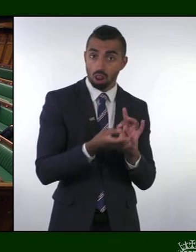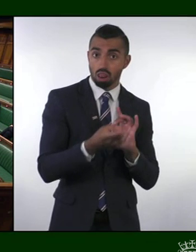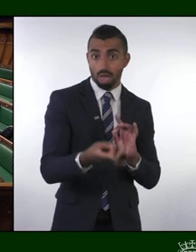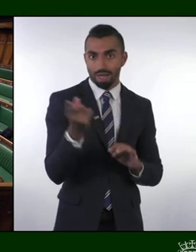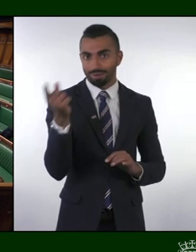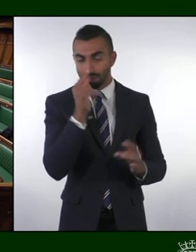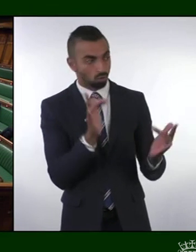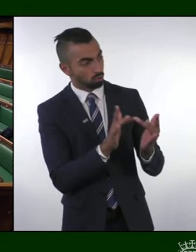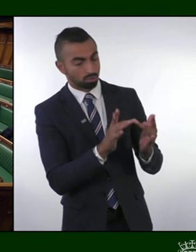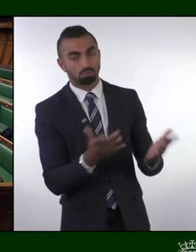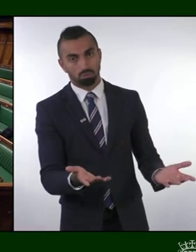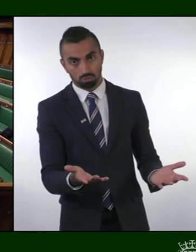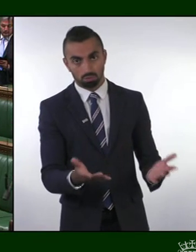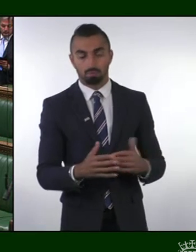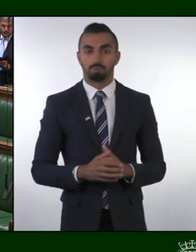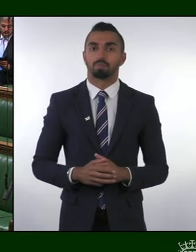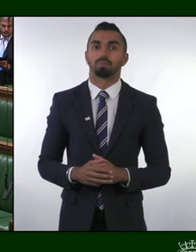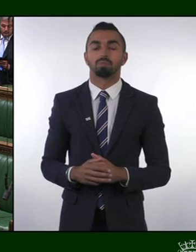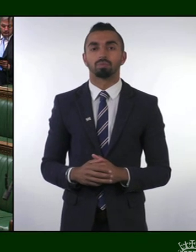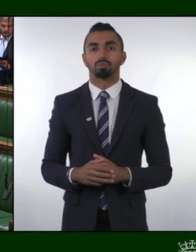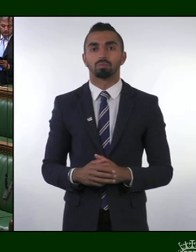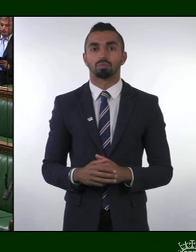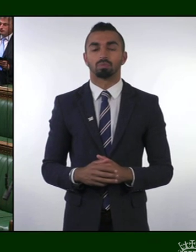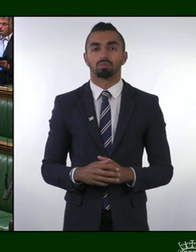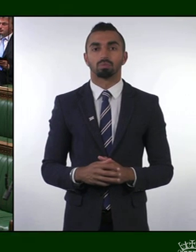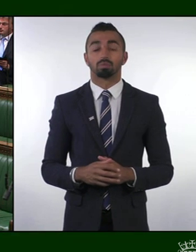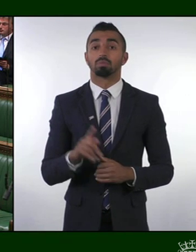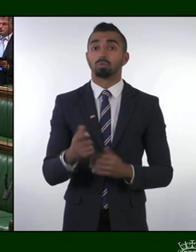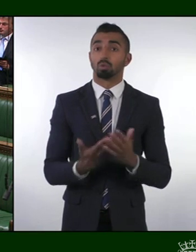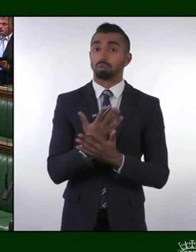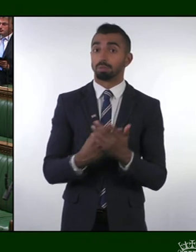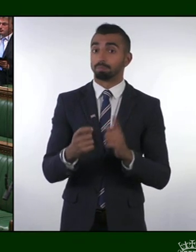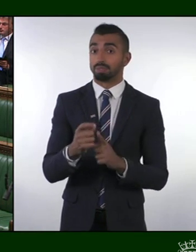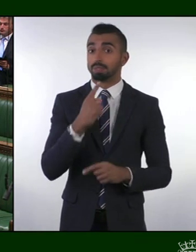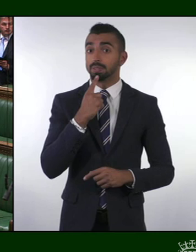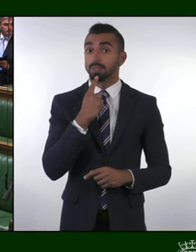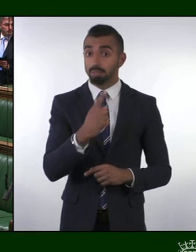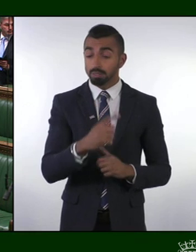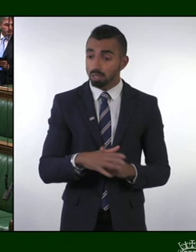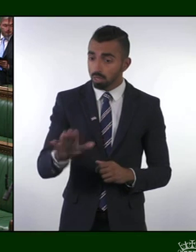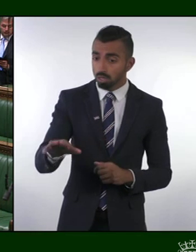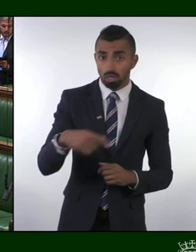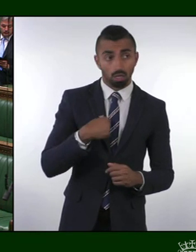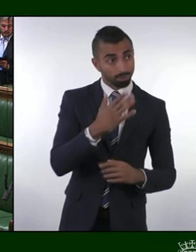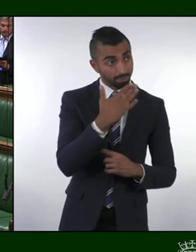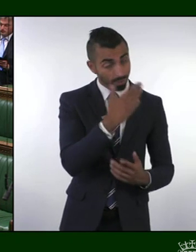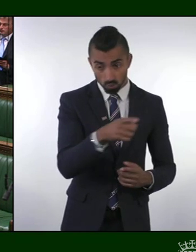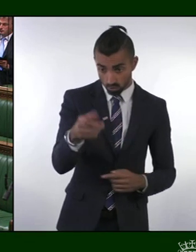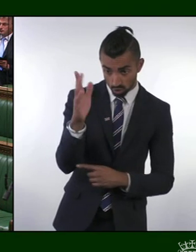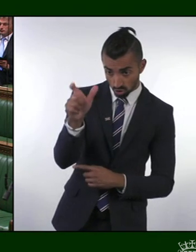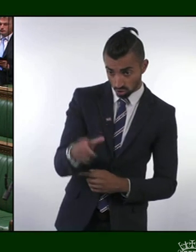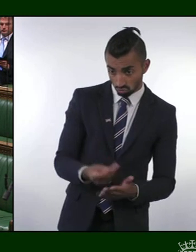First, I thank the Chancellor for, as far as I can work out, subsidising me to go down the pub; that is very welcome indeed.